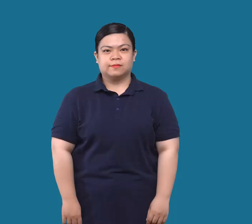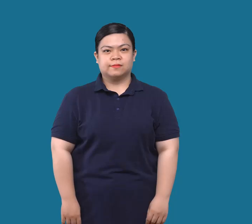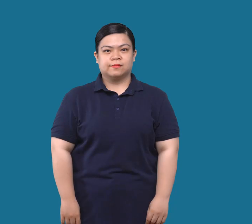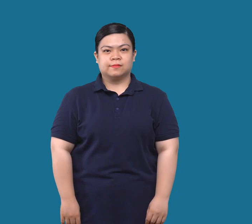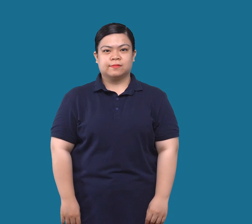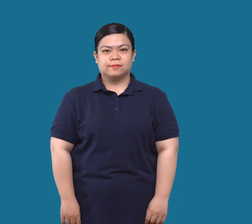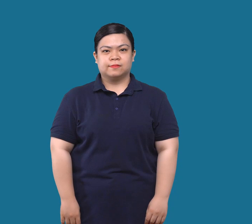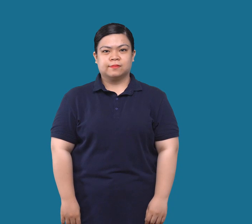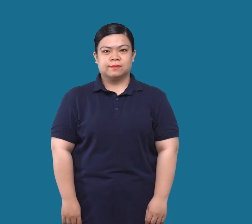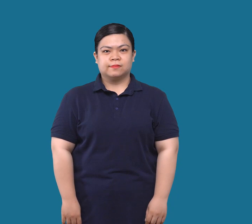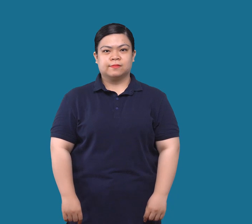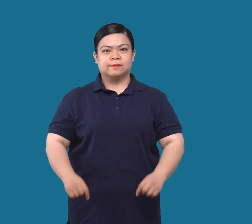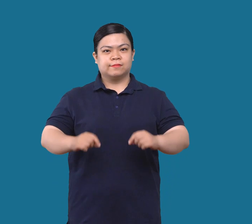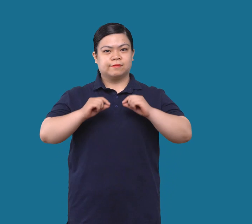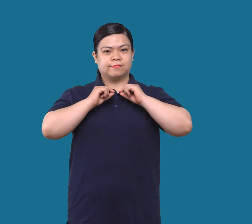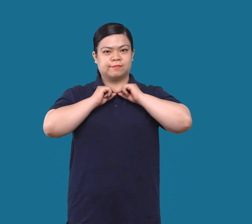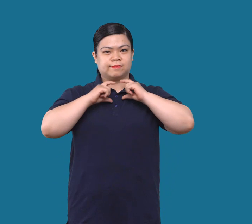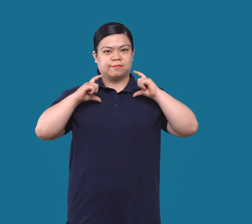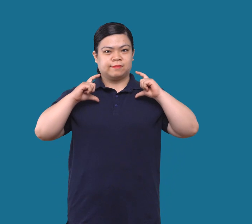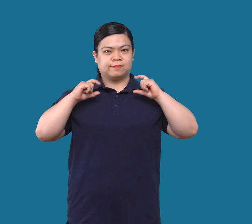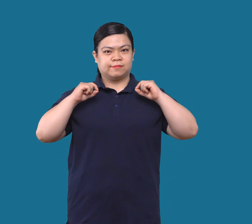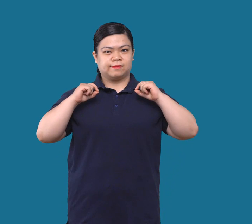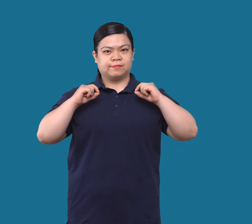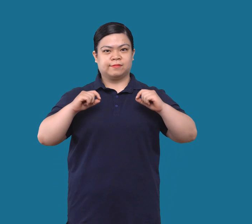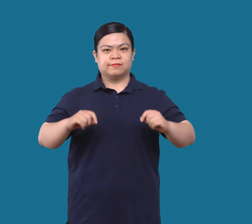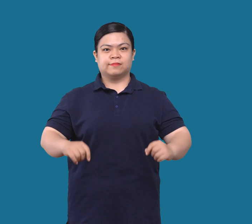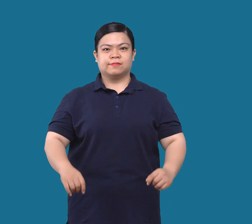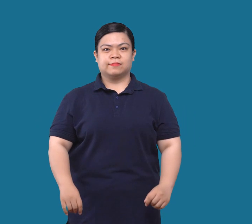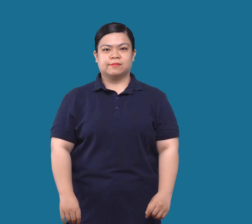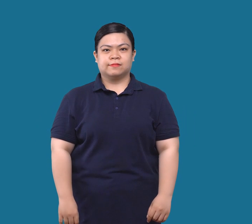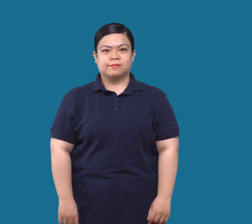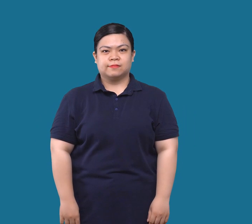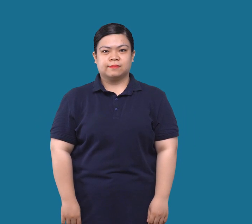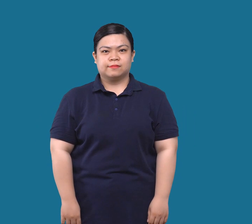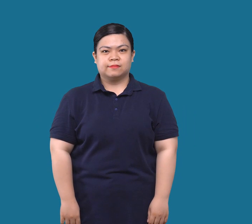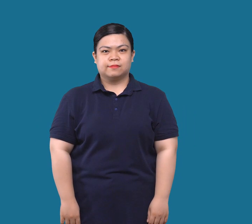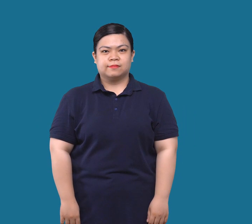nơ